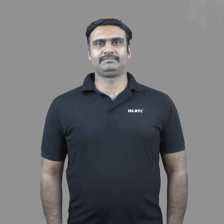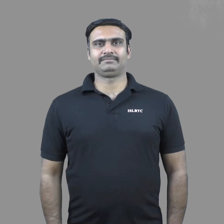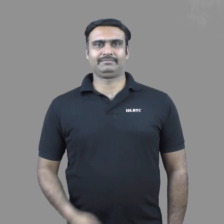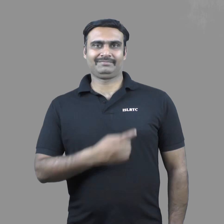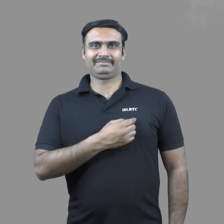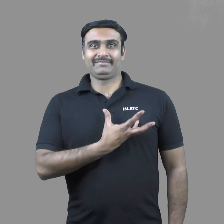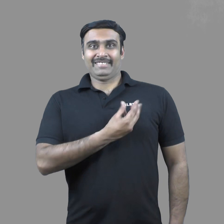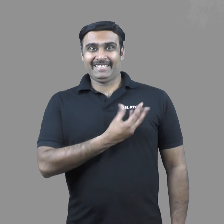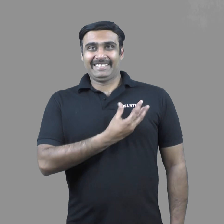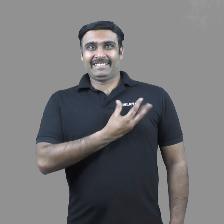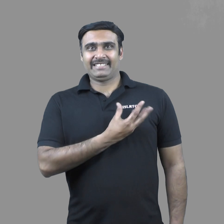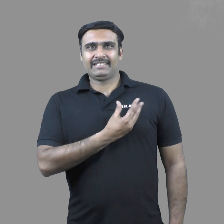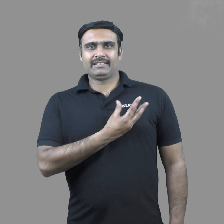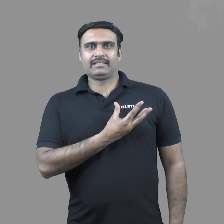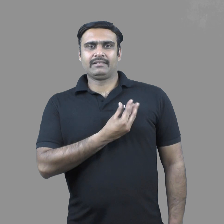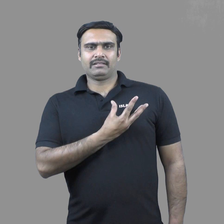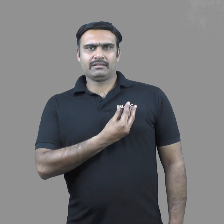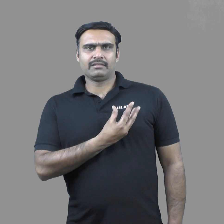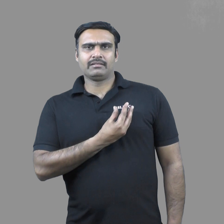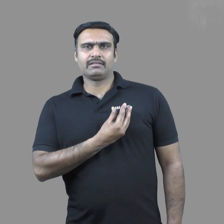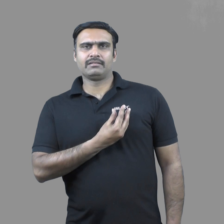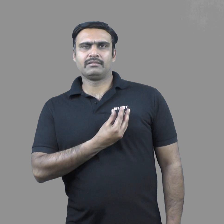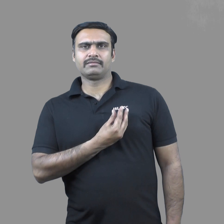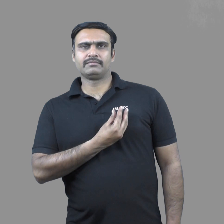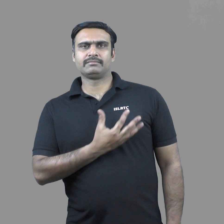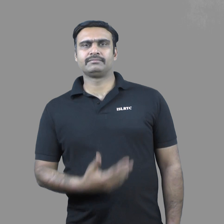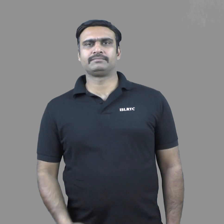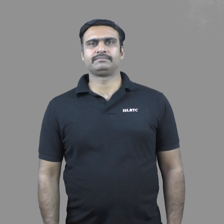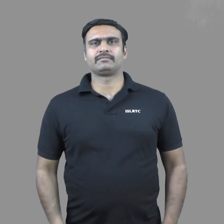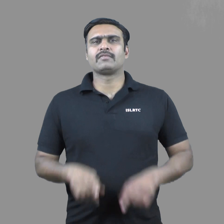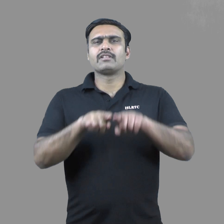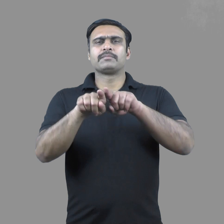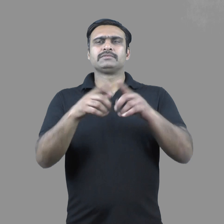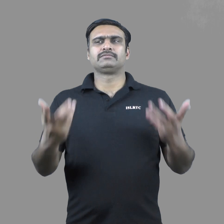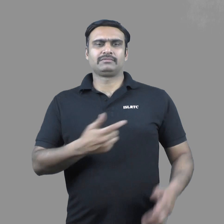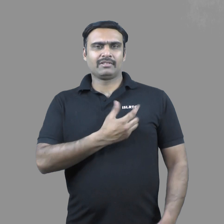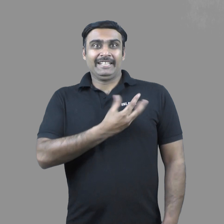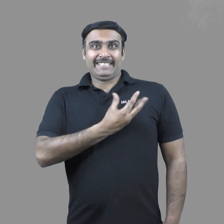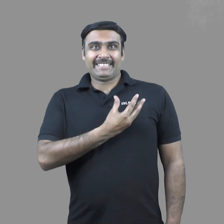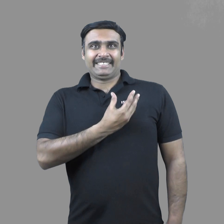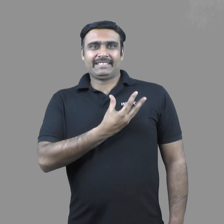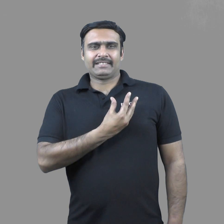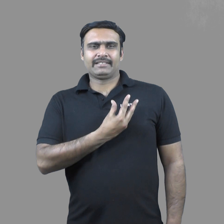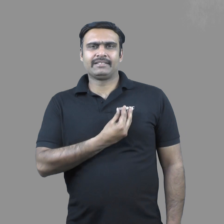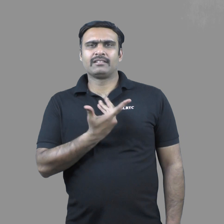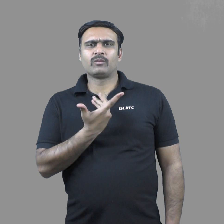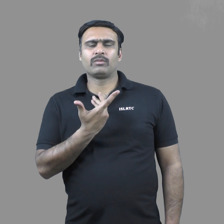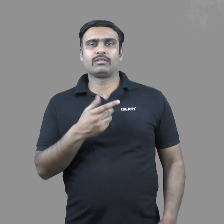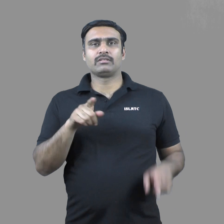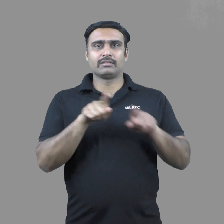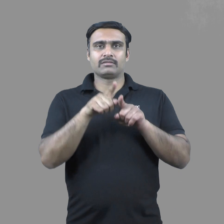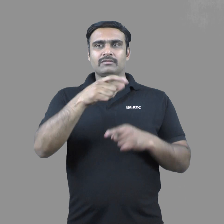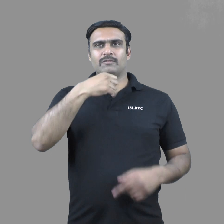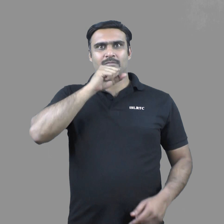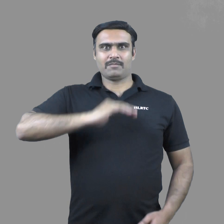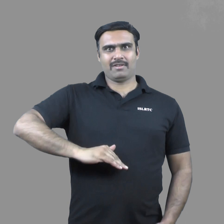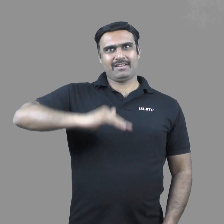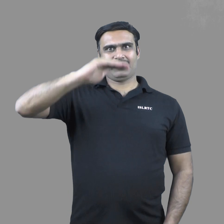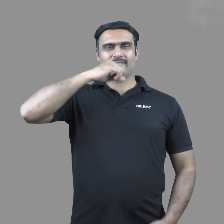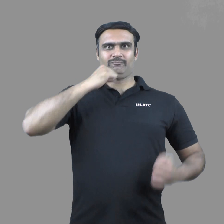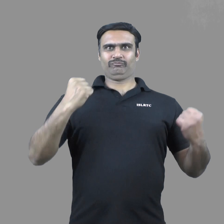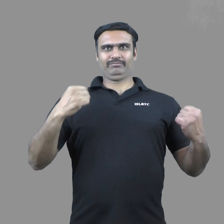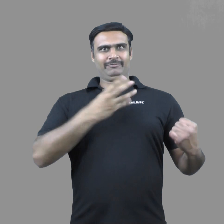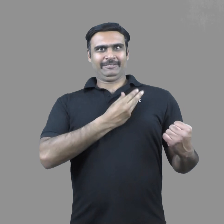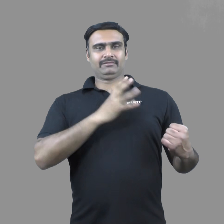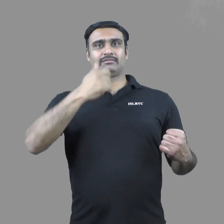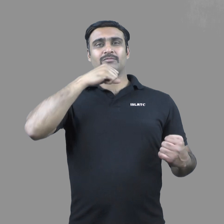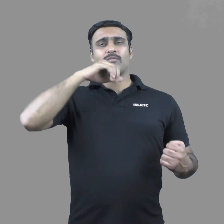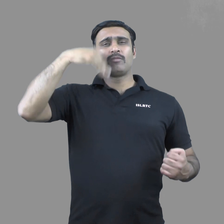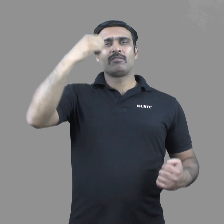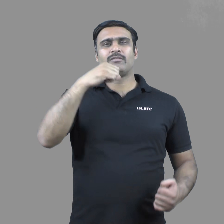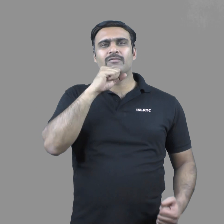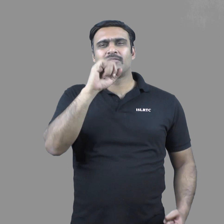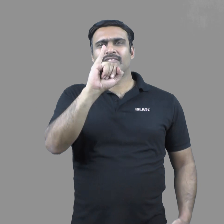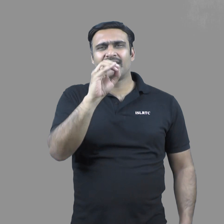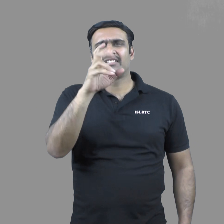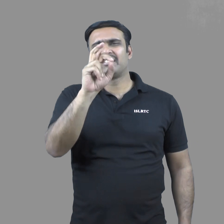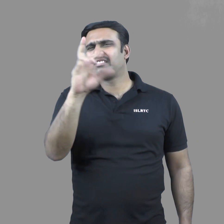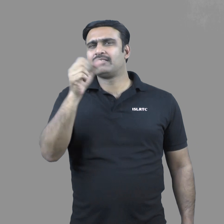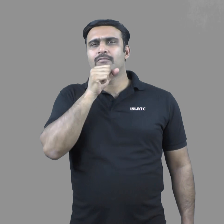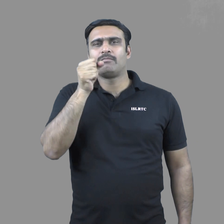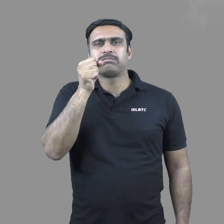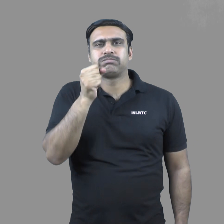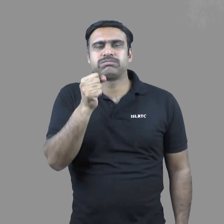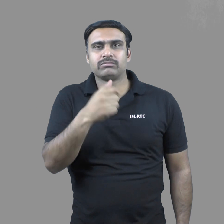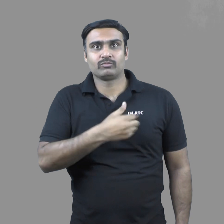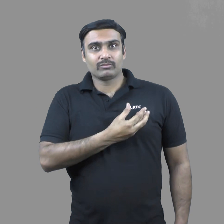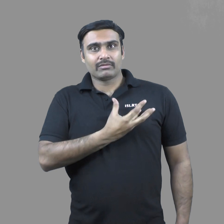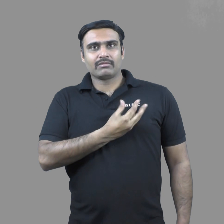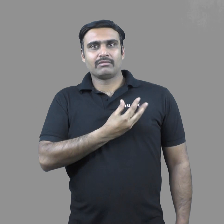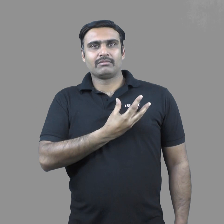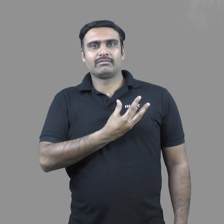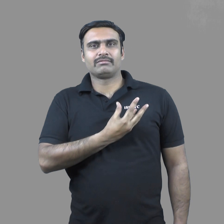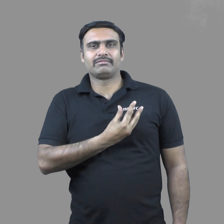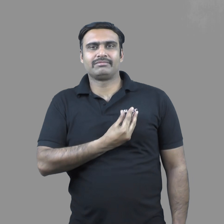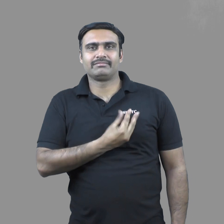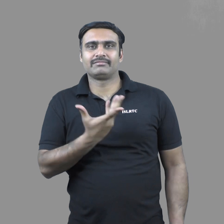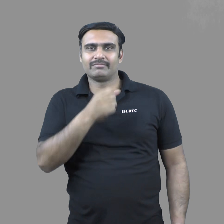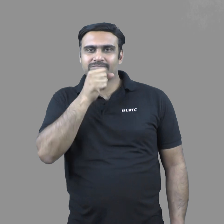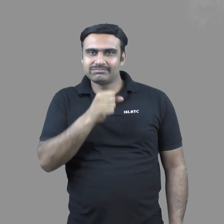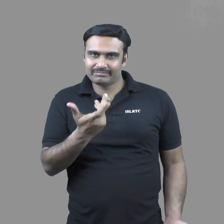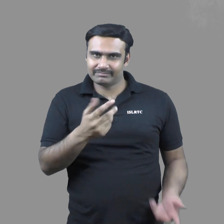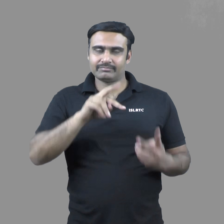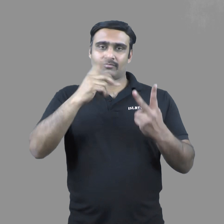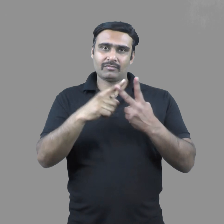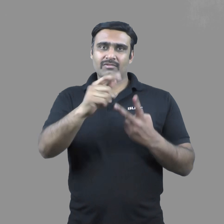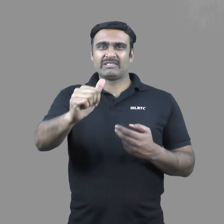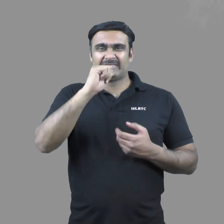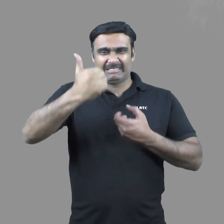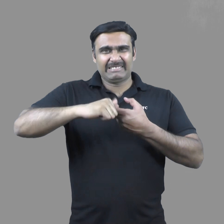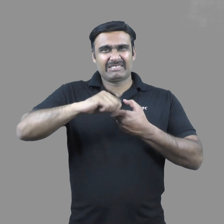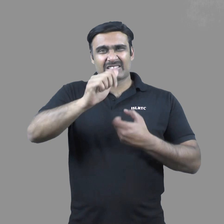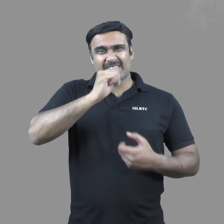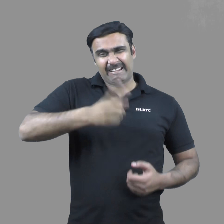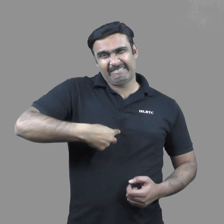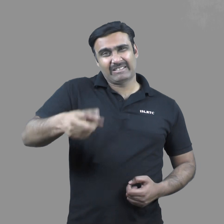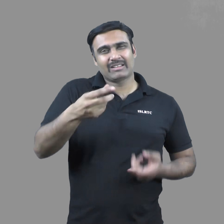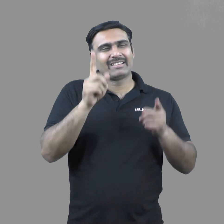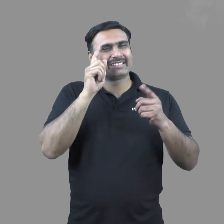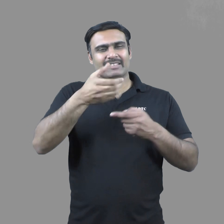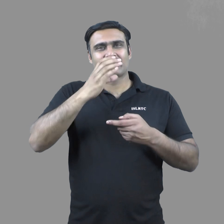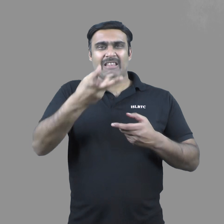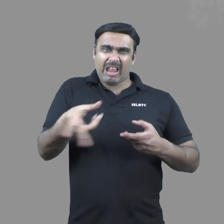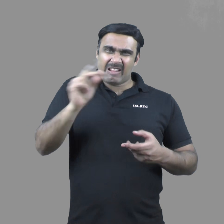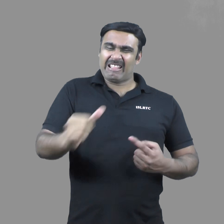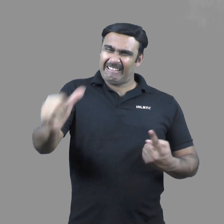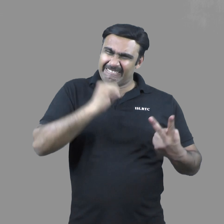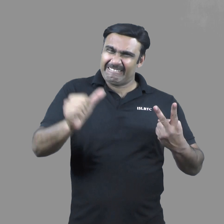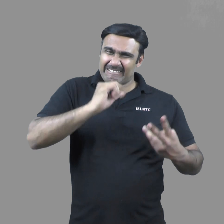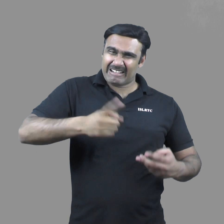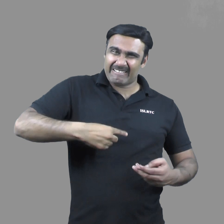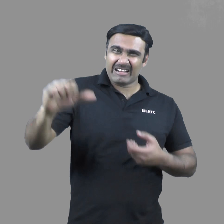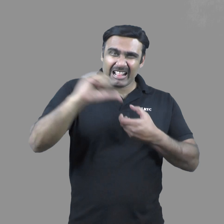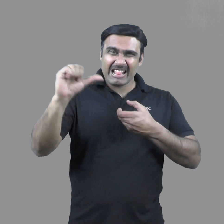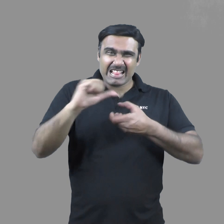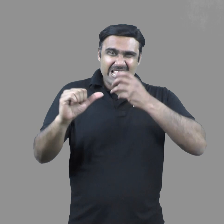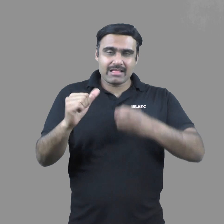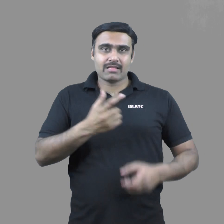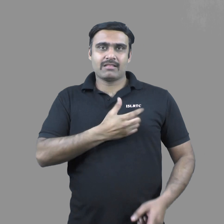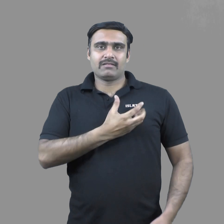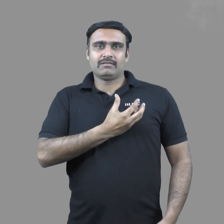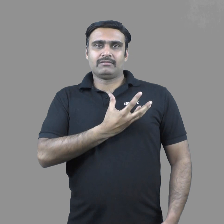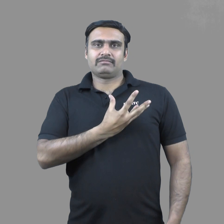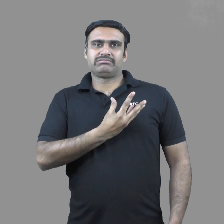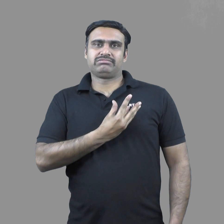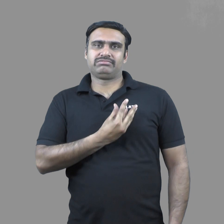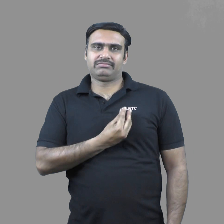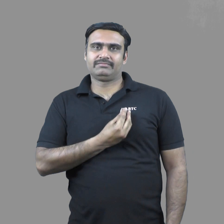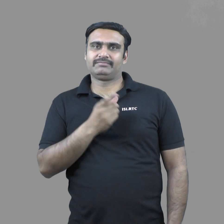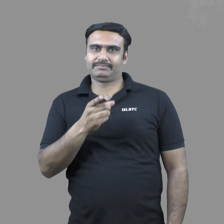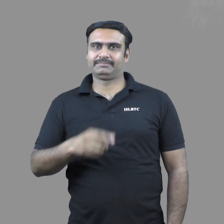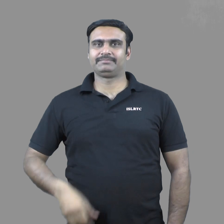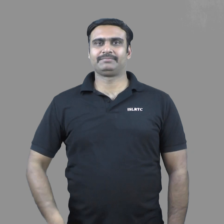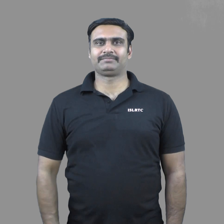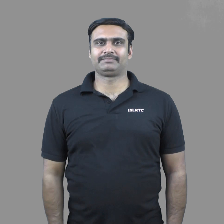Heart Failure